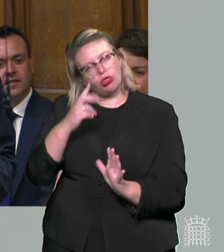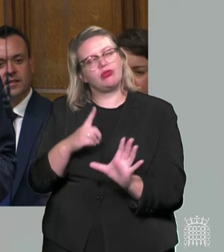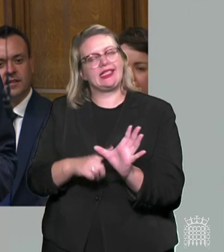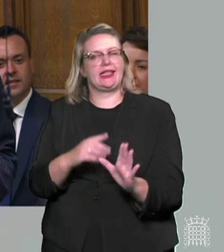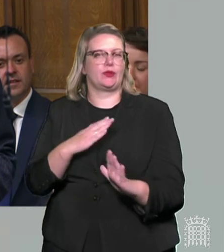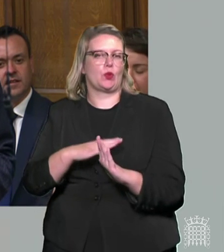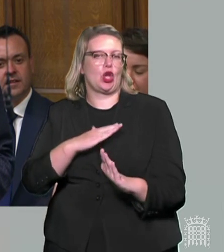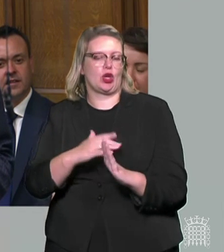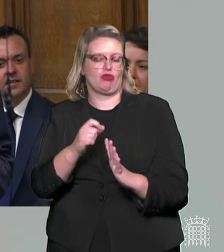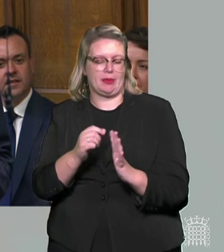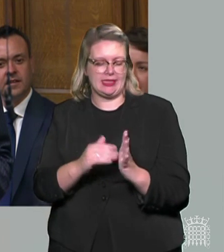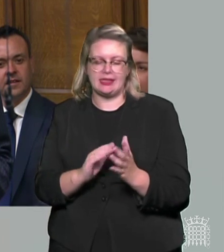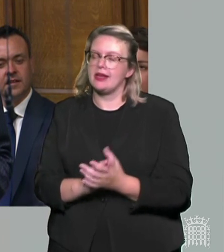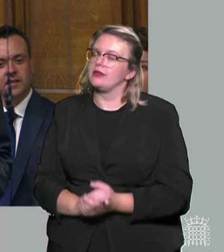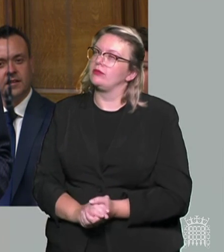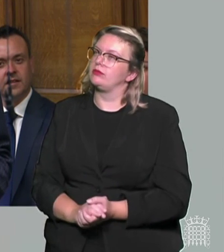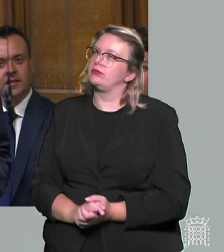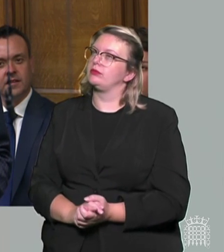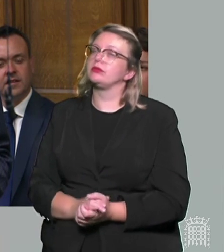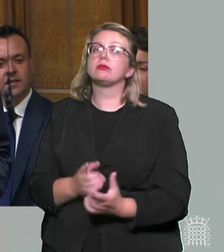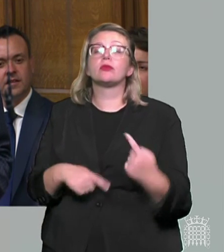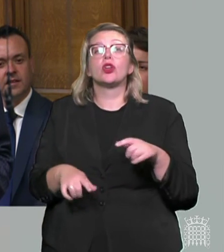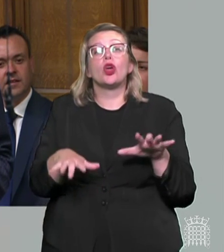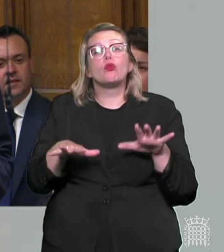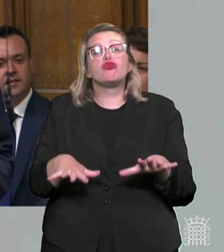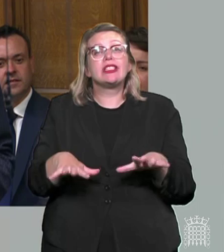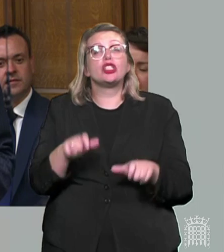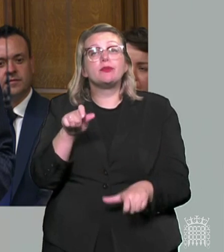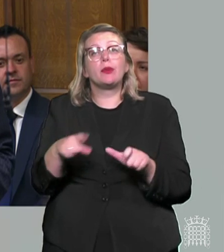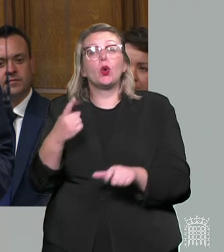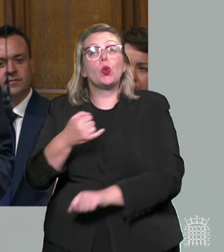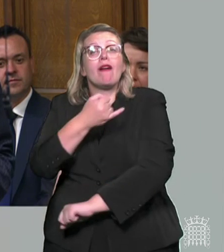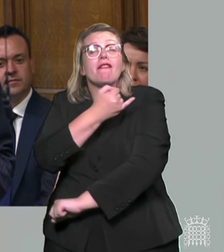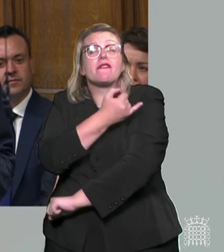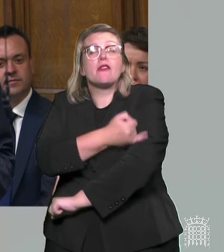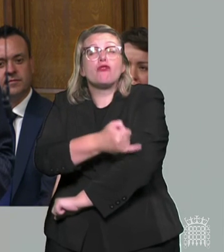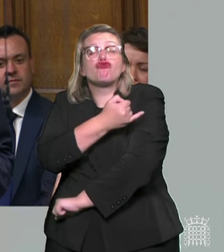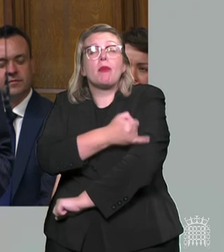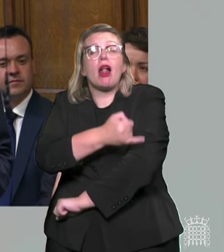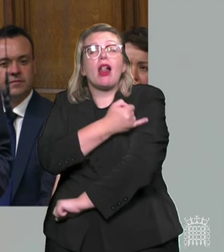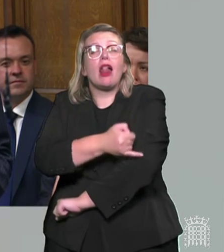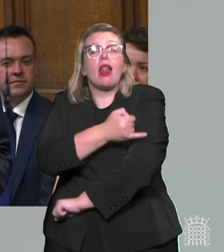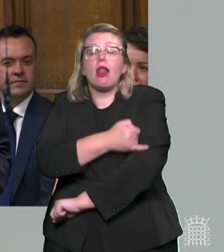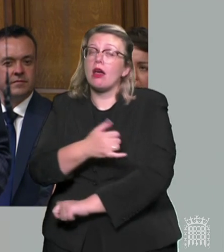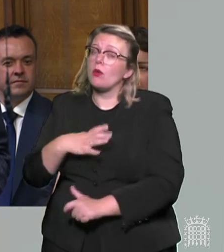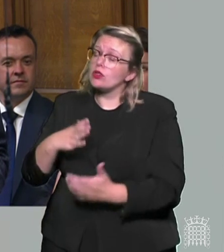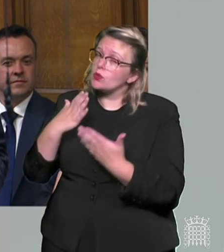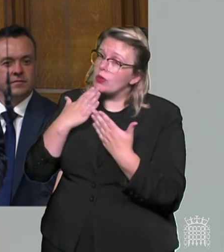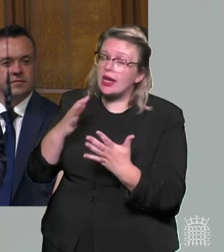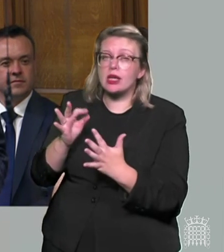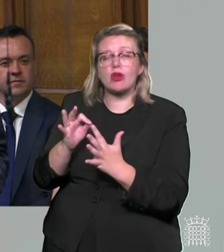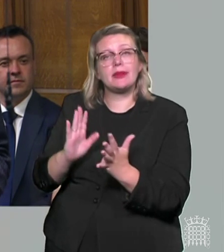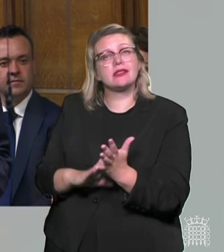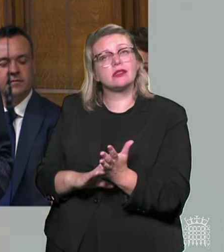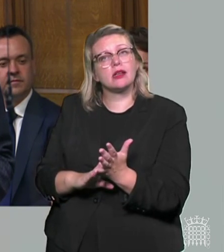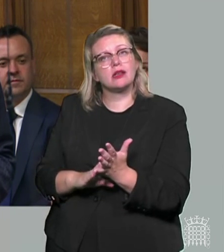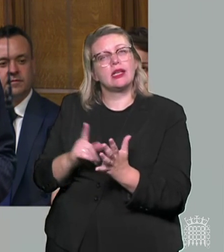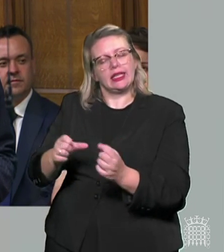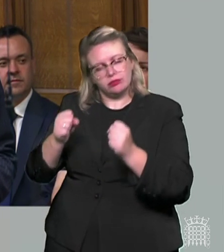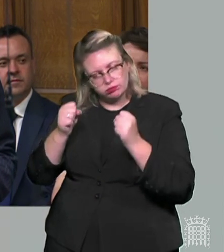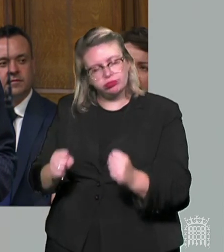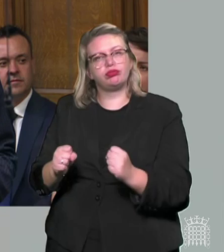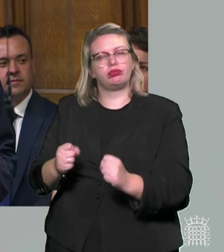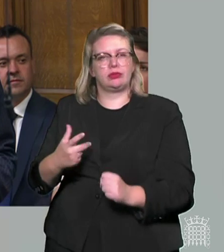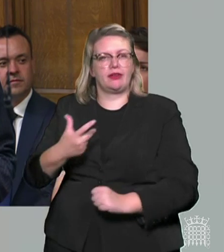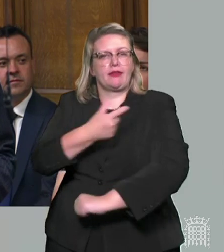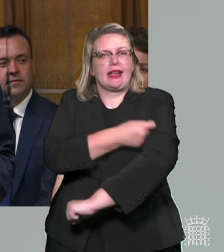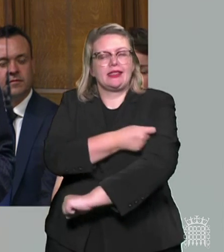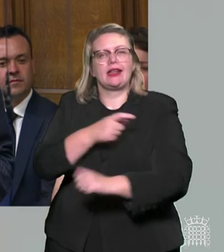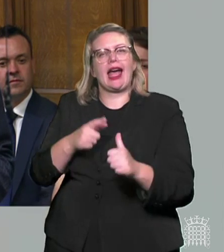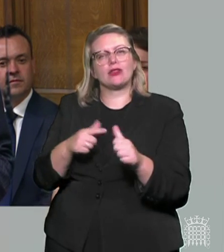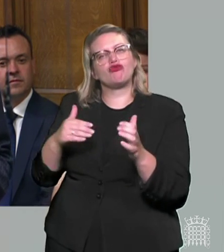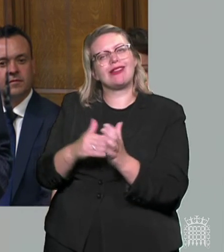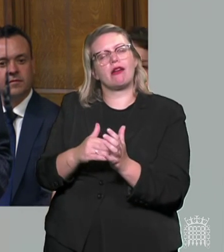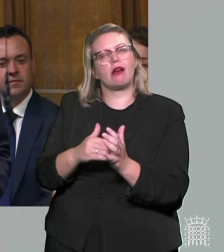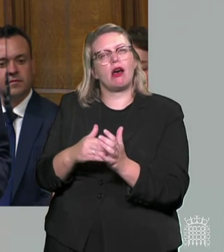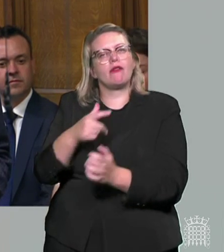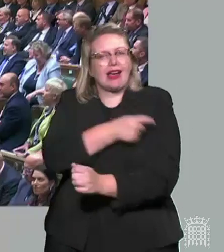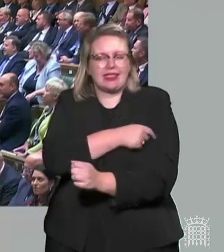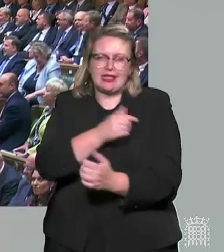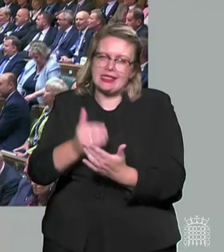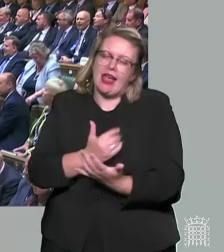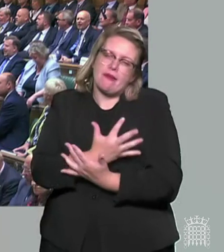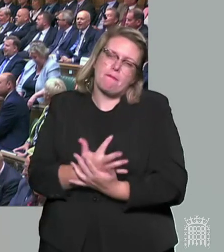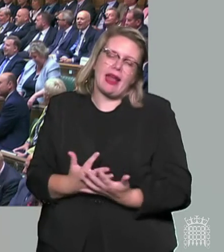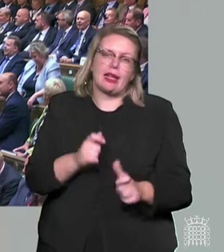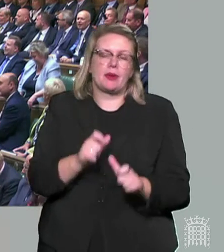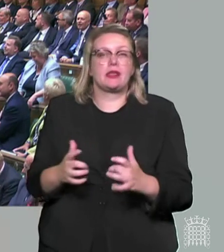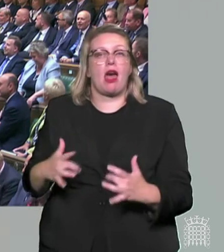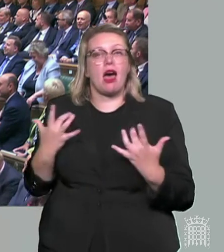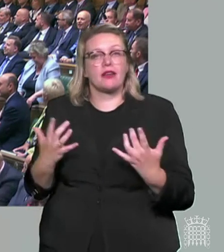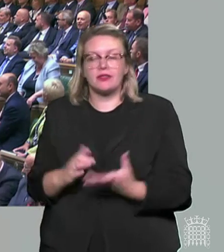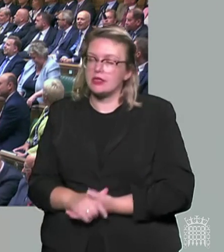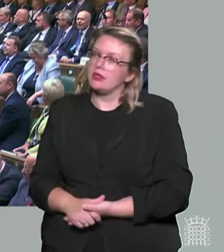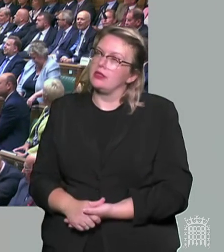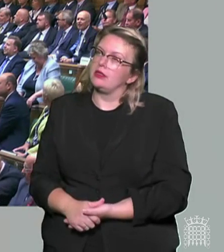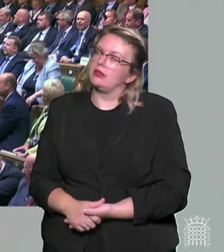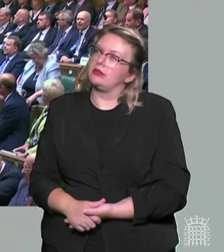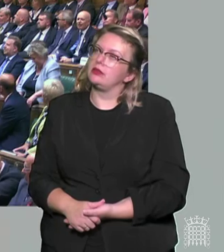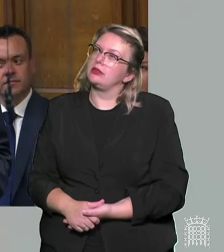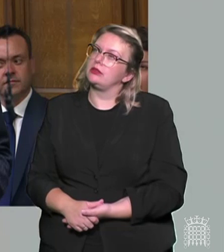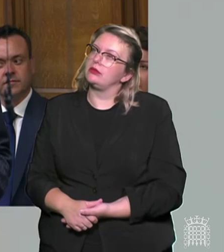On behalf of some of the most vulnerable people in the country, can I thank him for his insistence on rolling out the AstraZeneca jab, which has saved thousands of lives around the world?